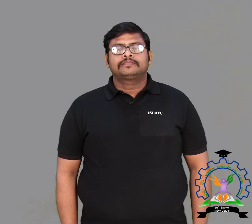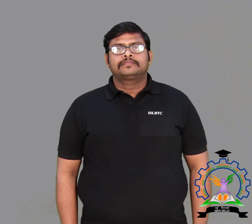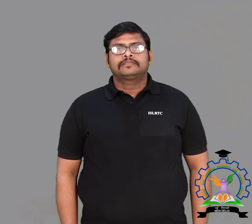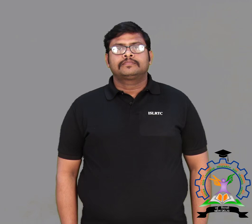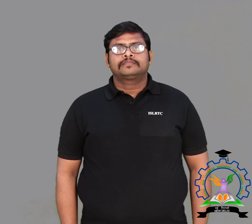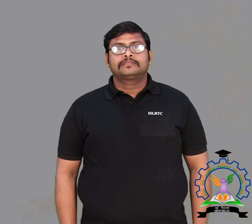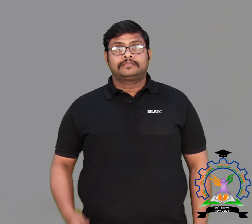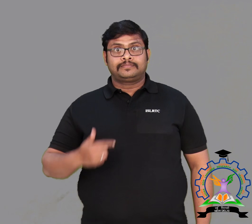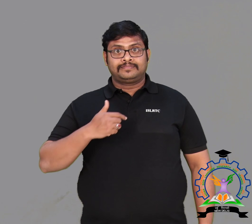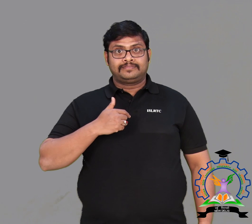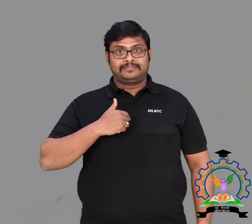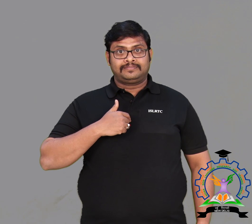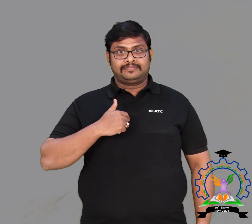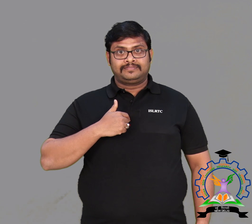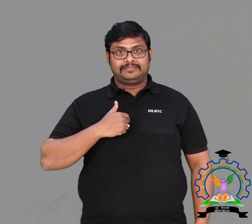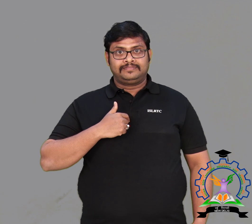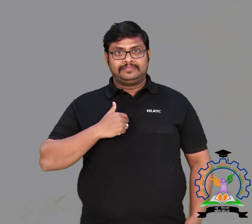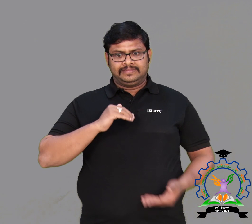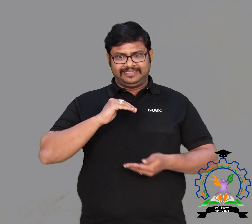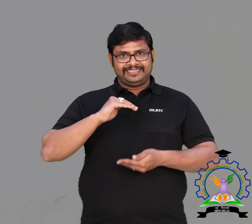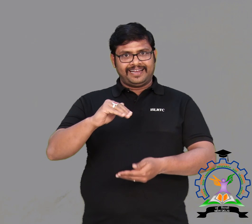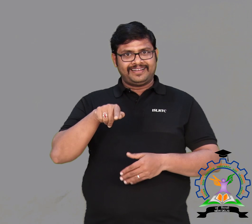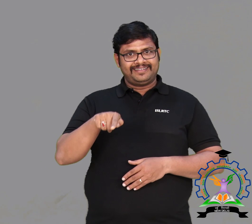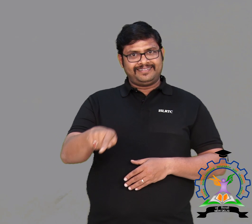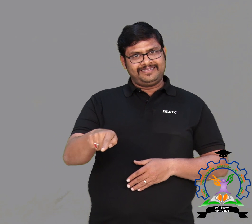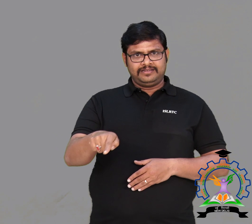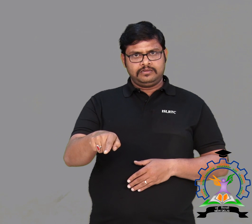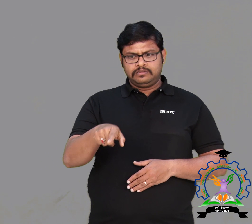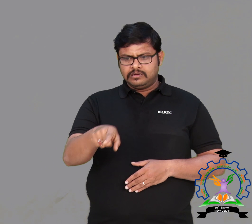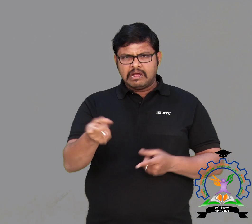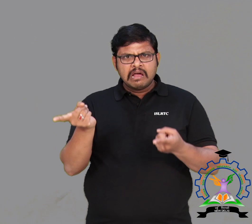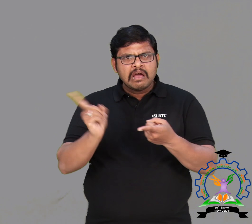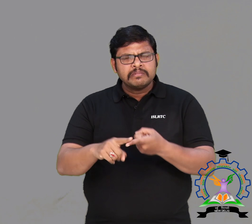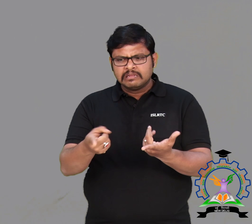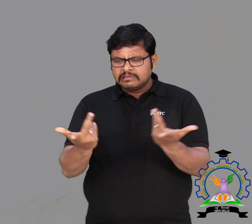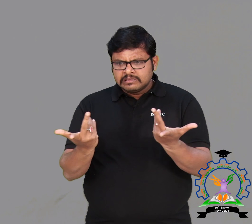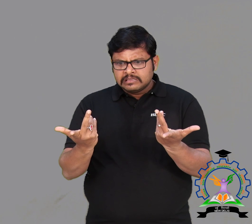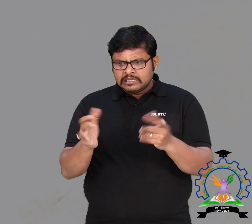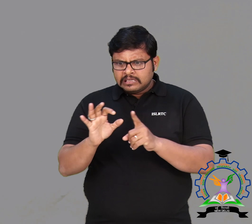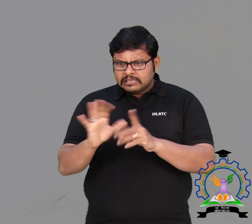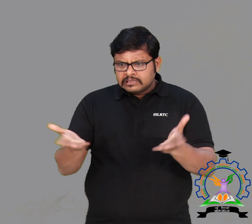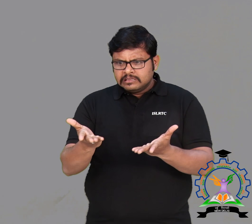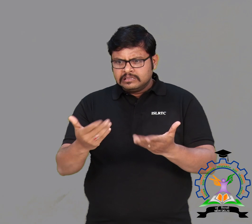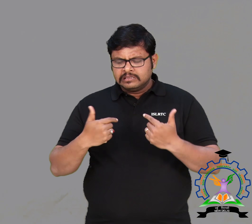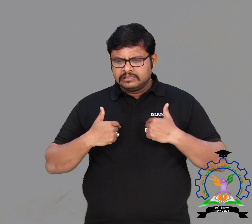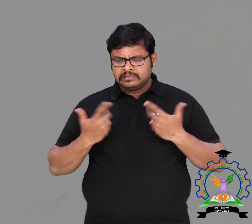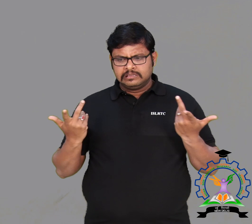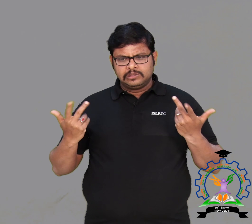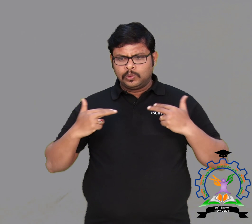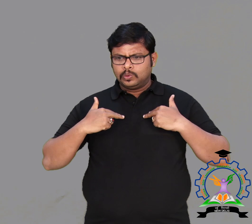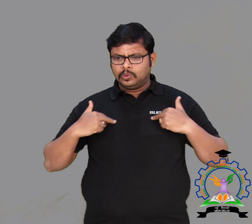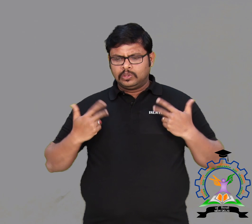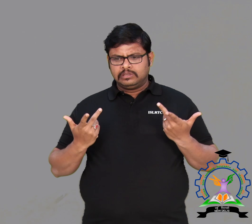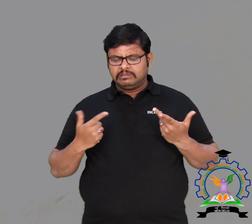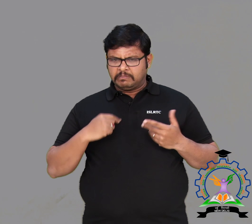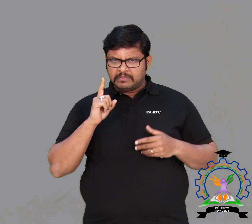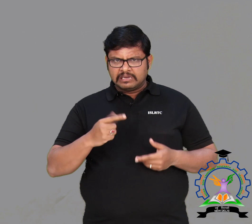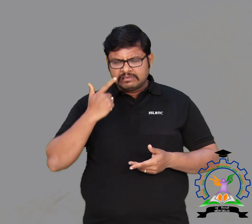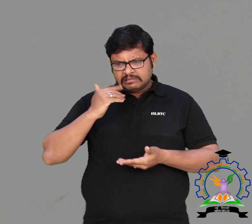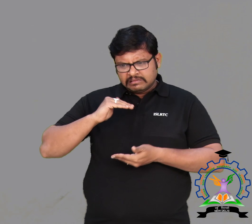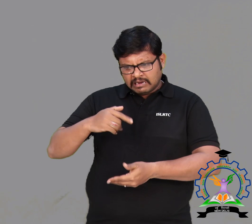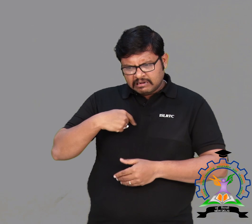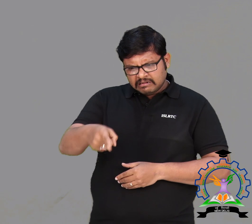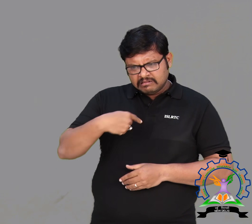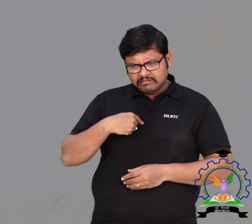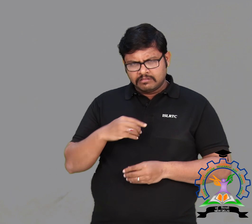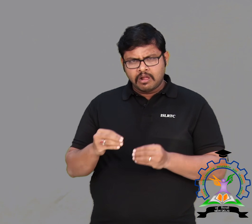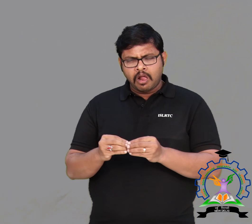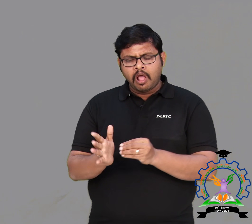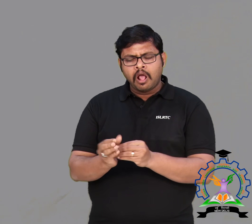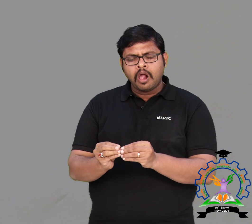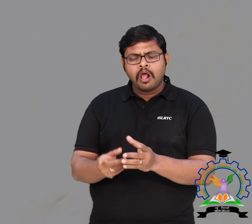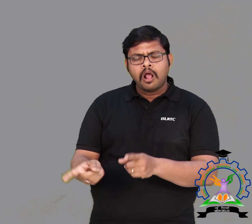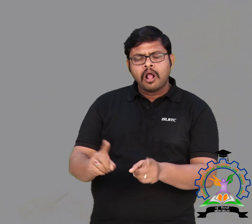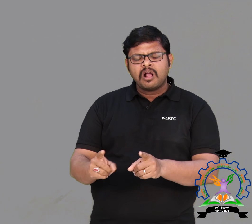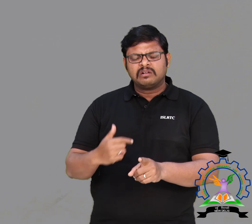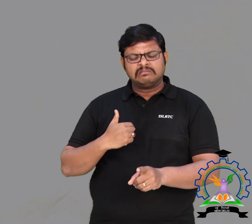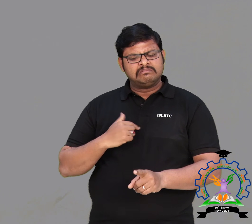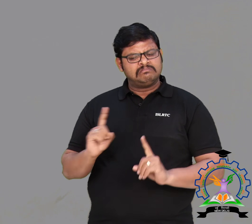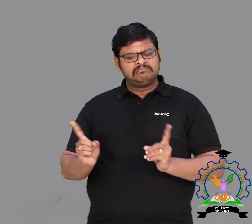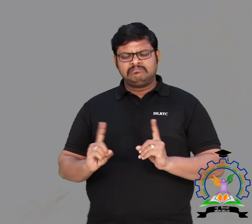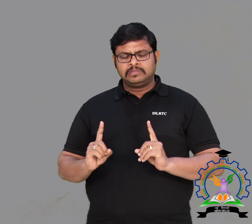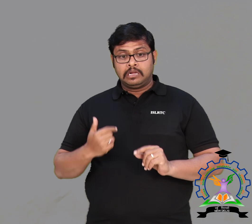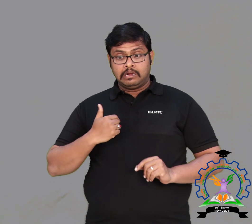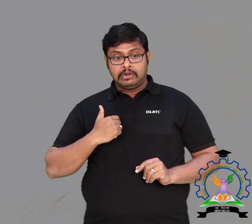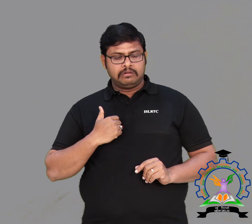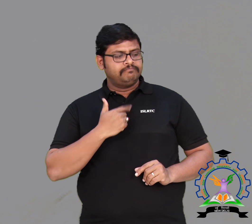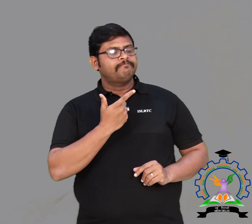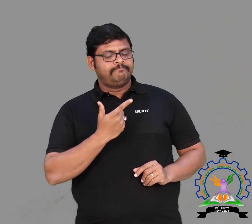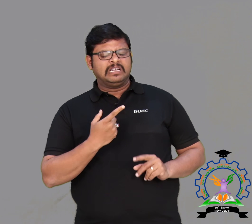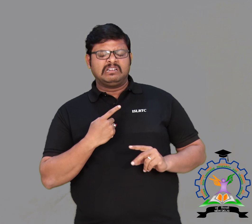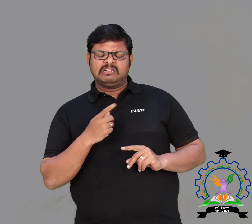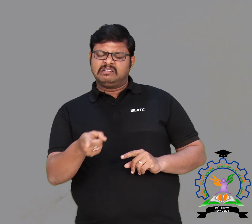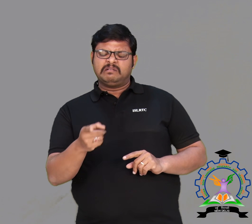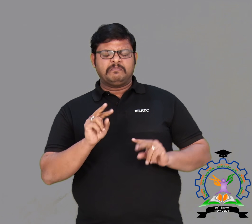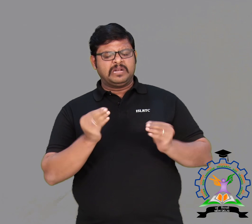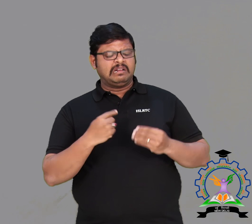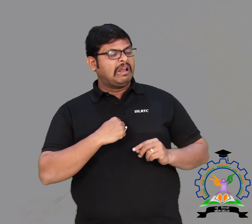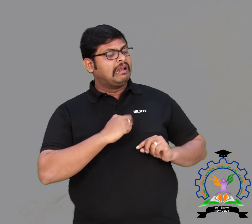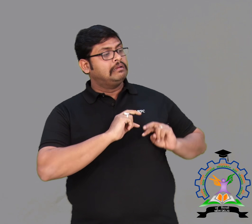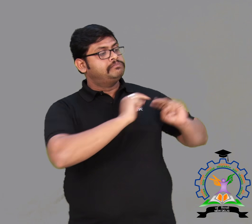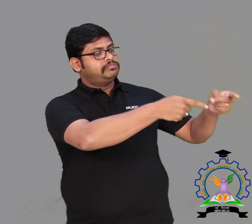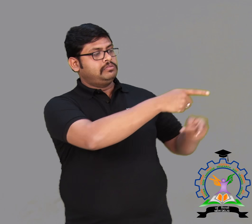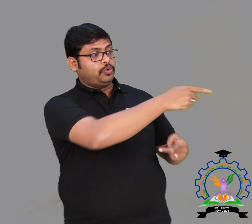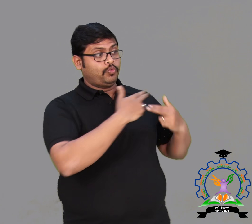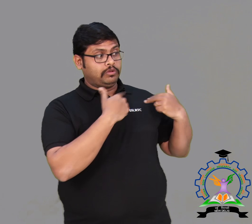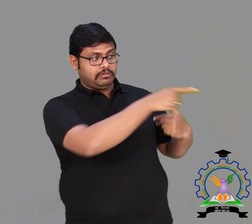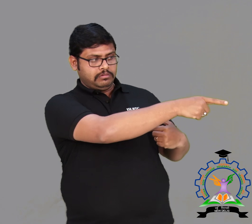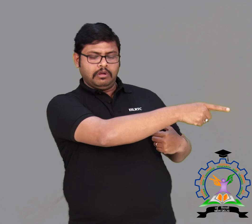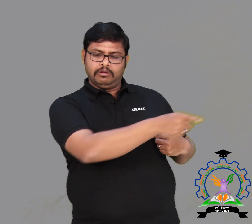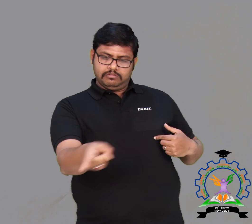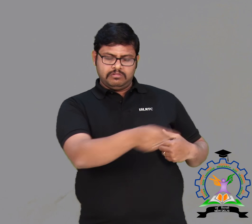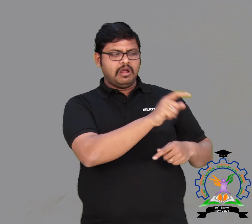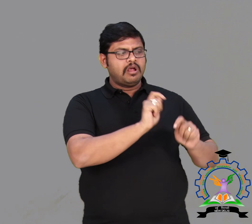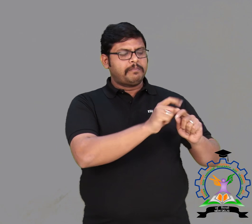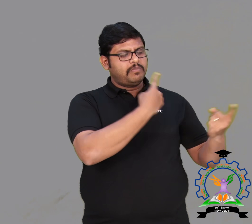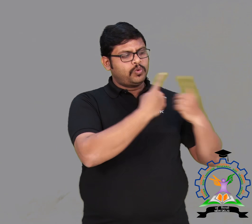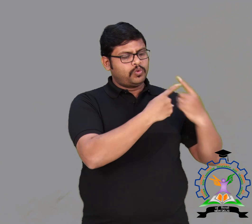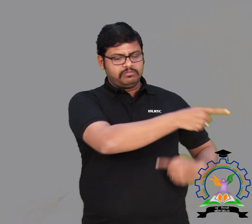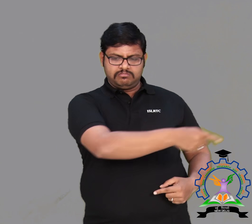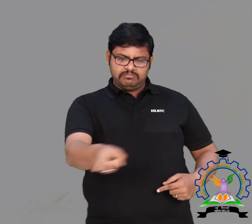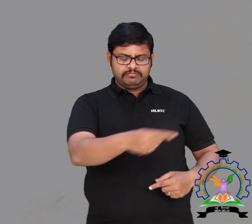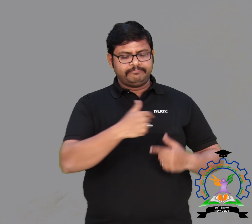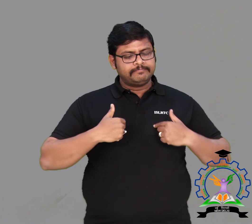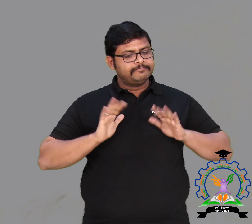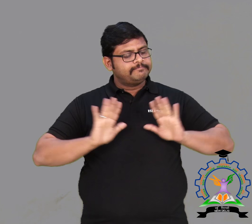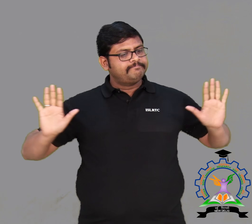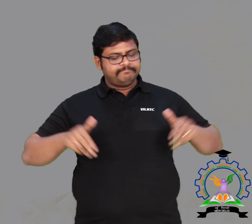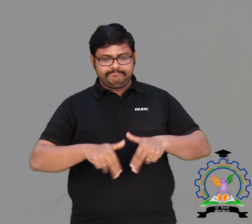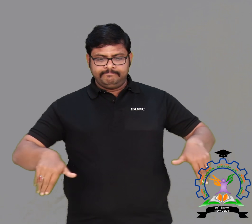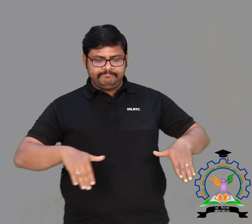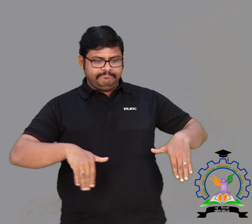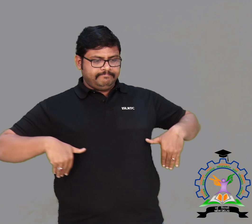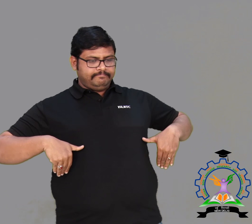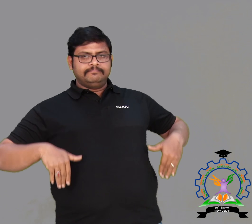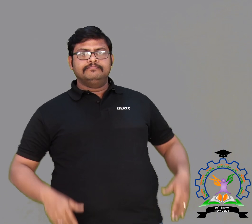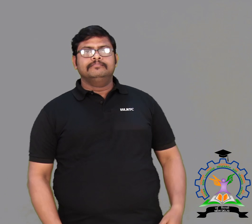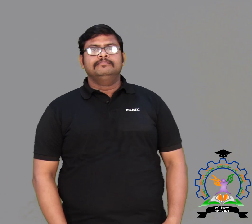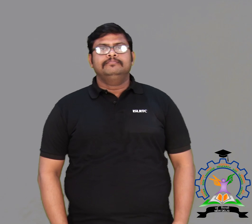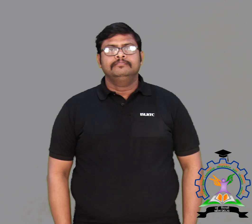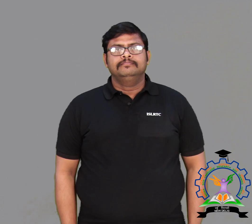Biased